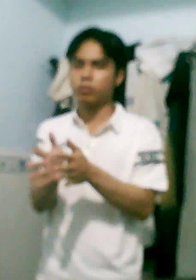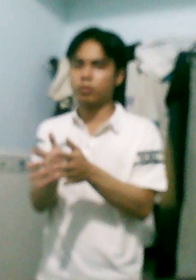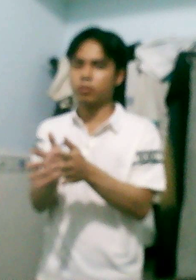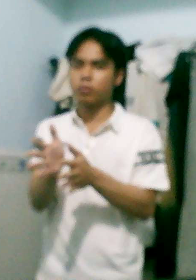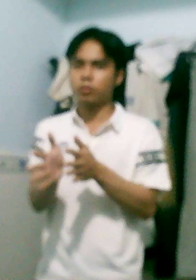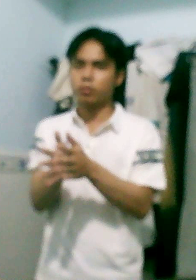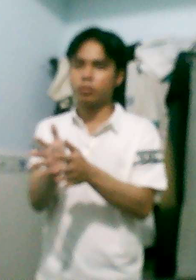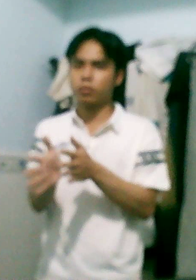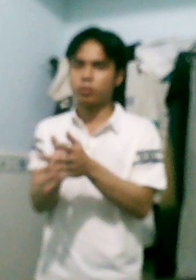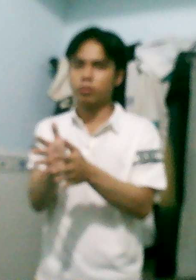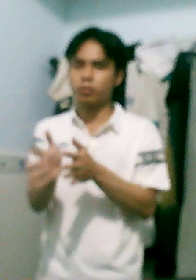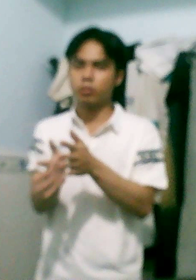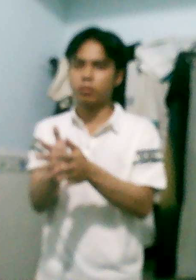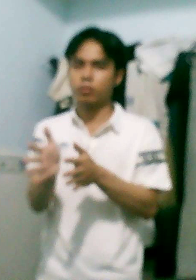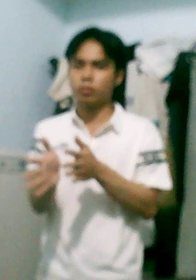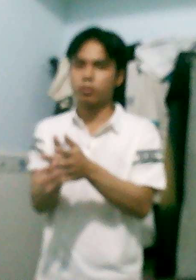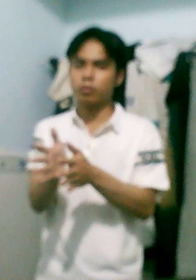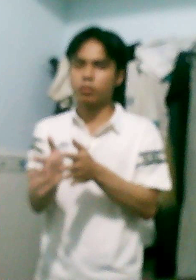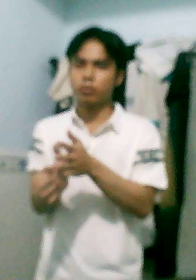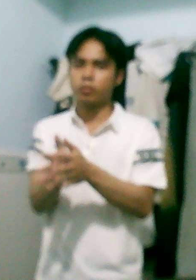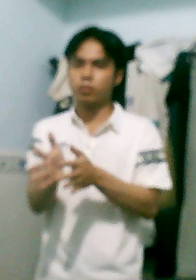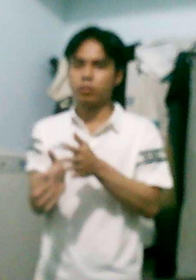ngon ngu ki hieu